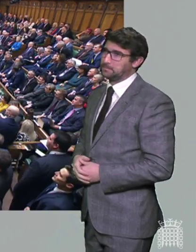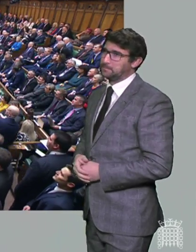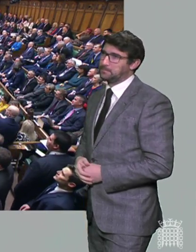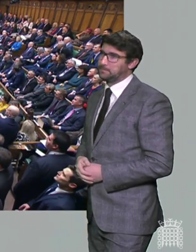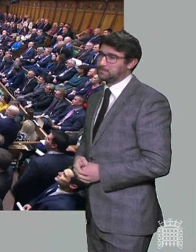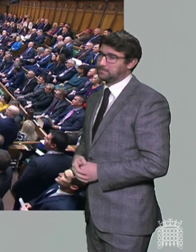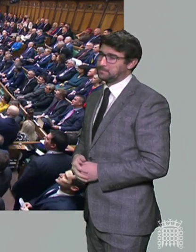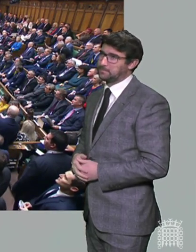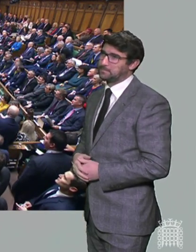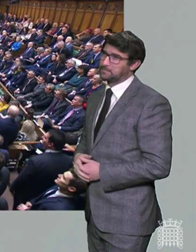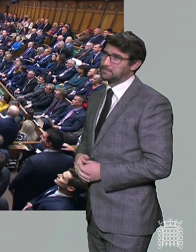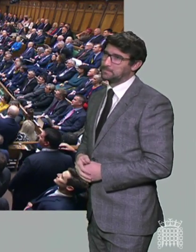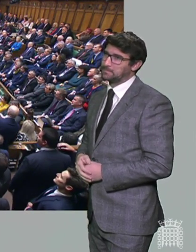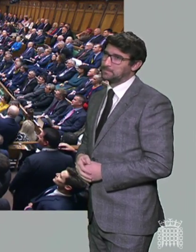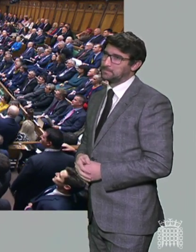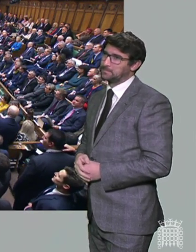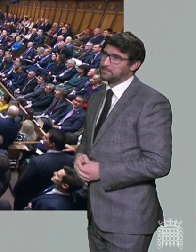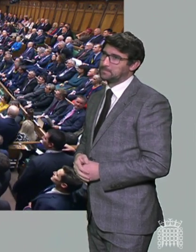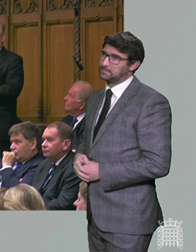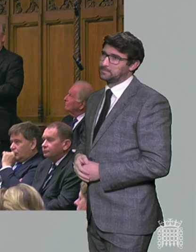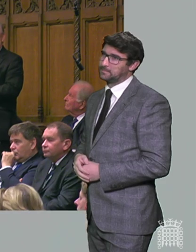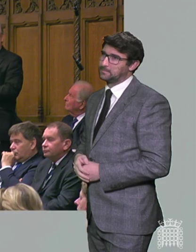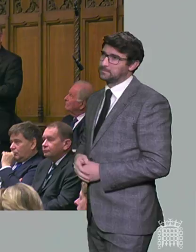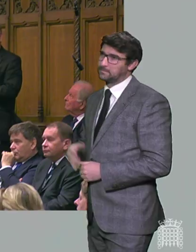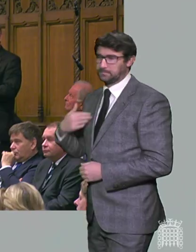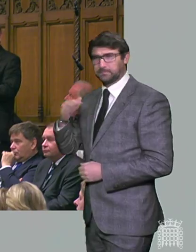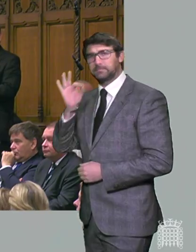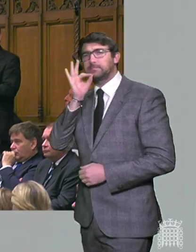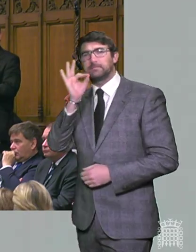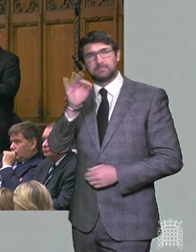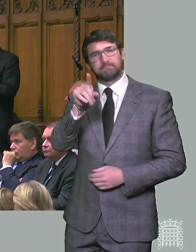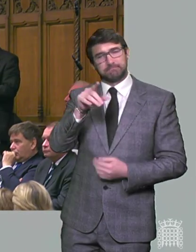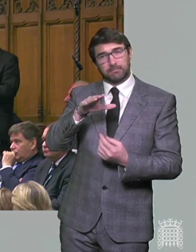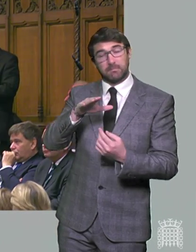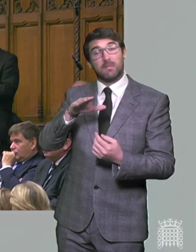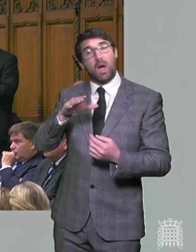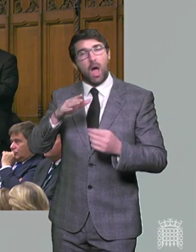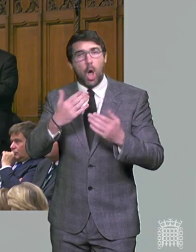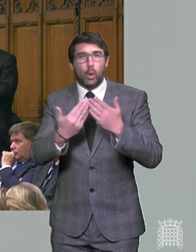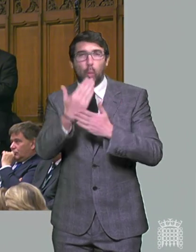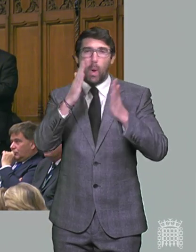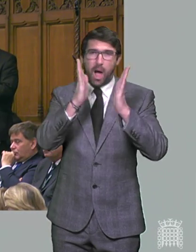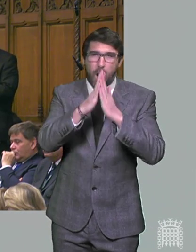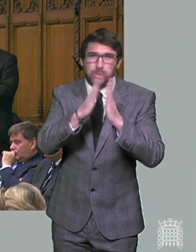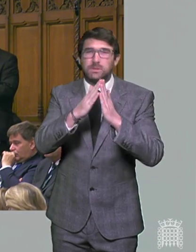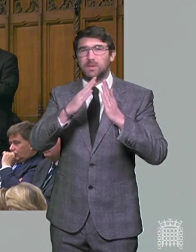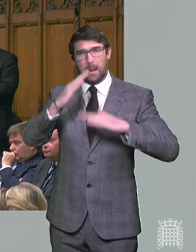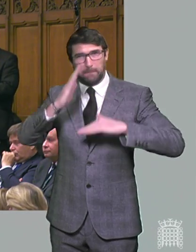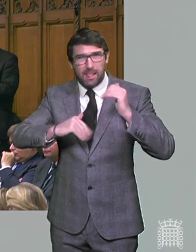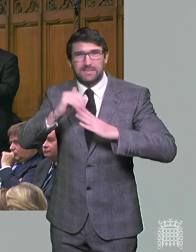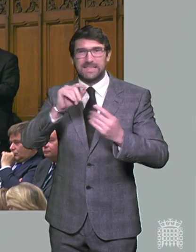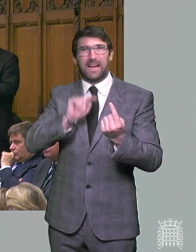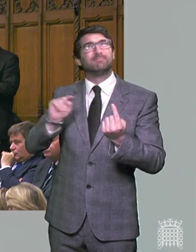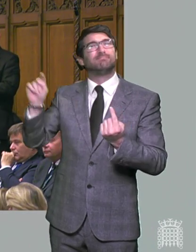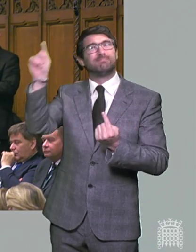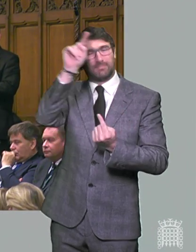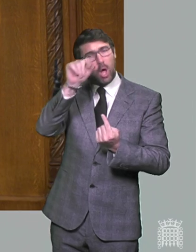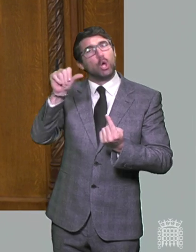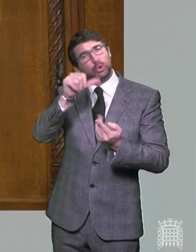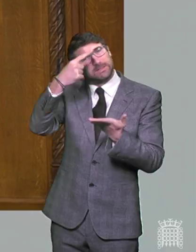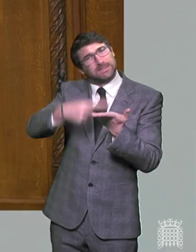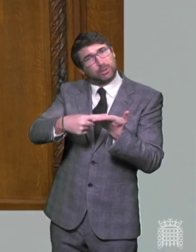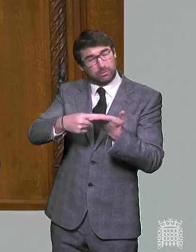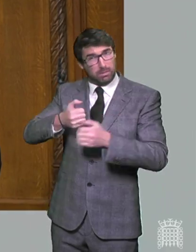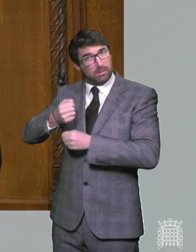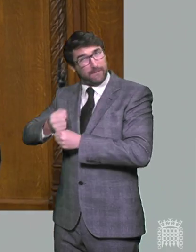Does the Prime Minister agree that local people and local councils are best placed to decide how many houses they need and where those houses should go?